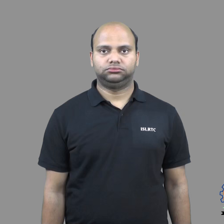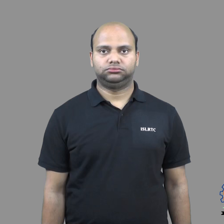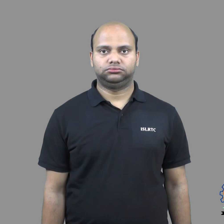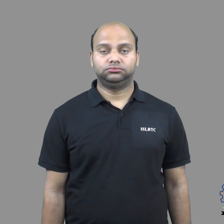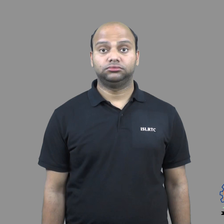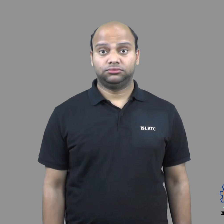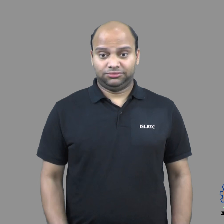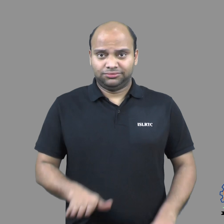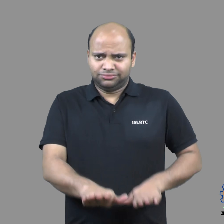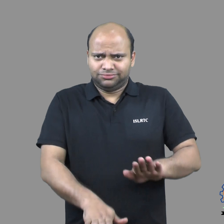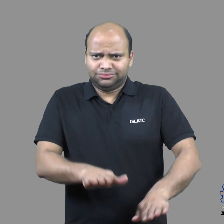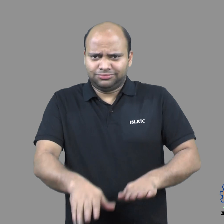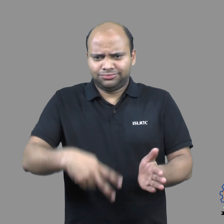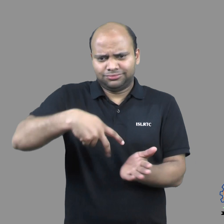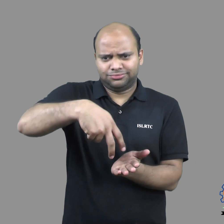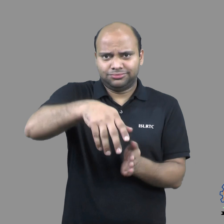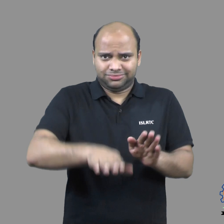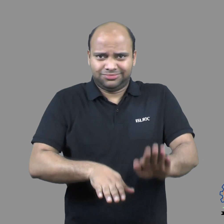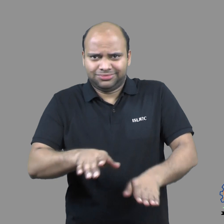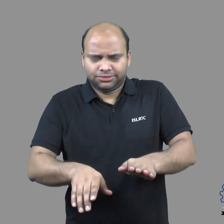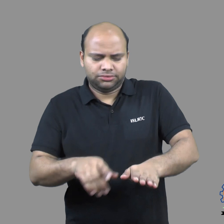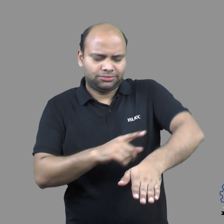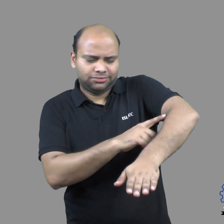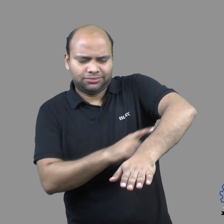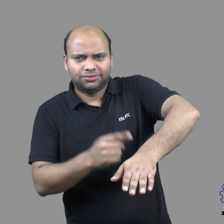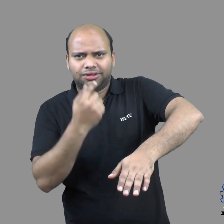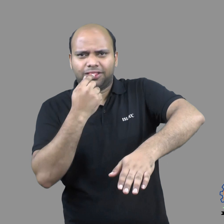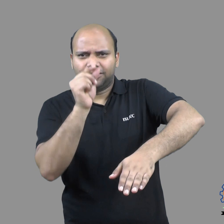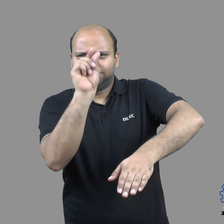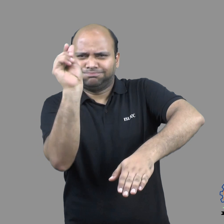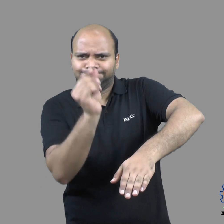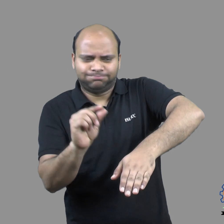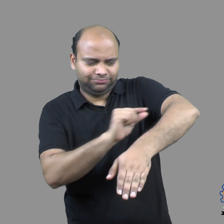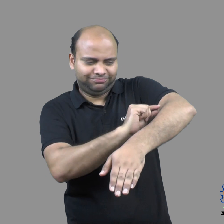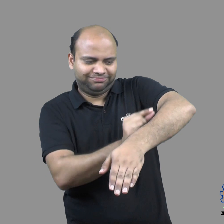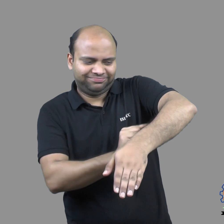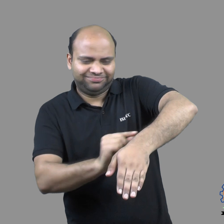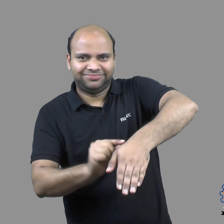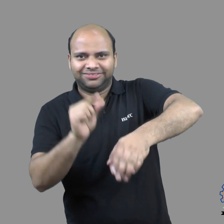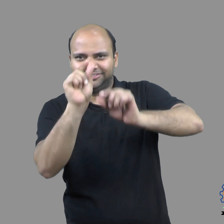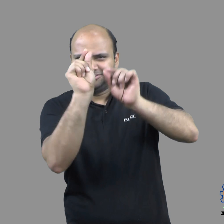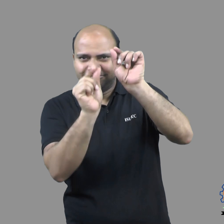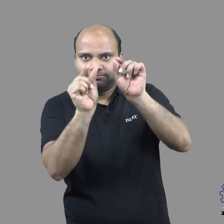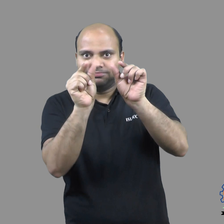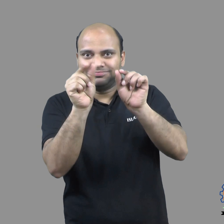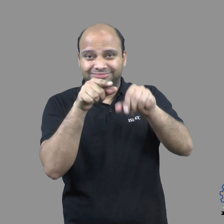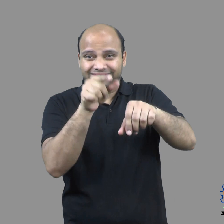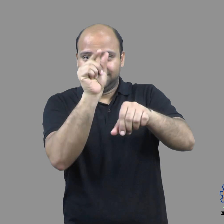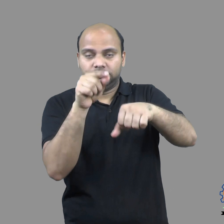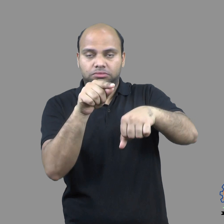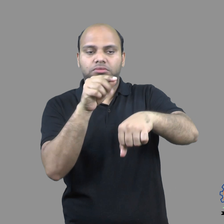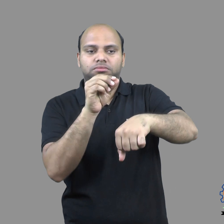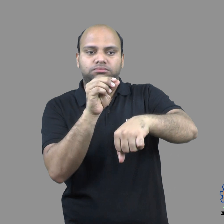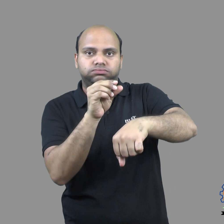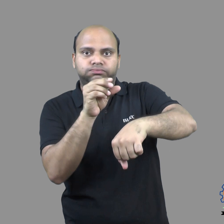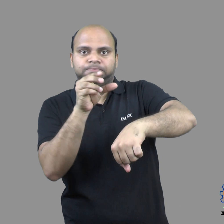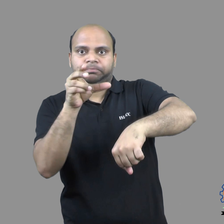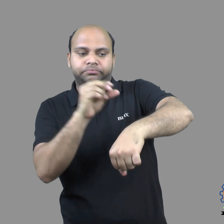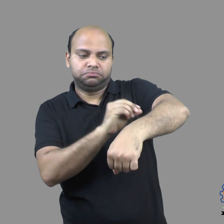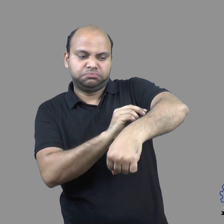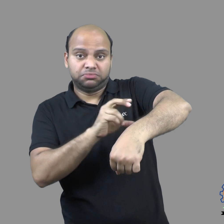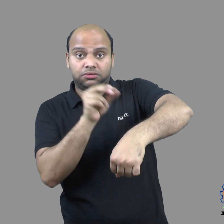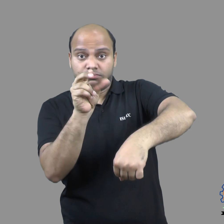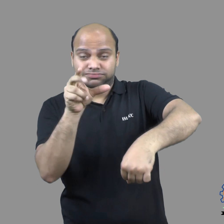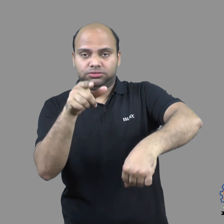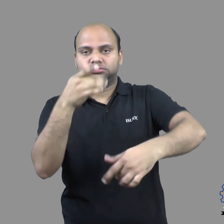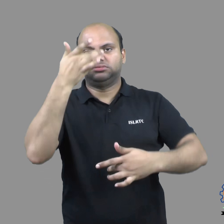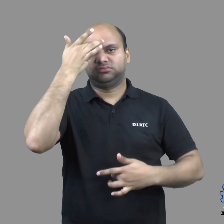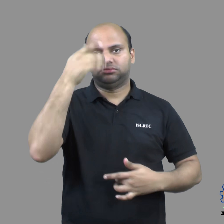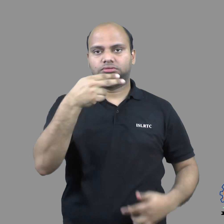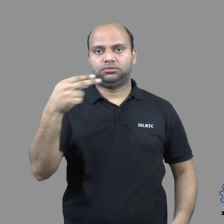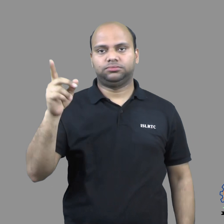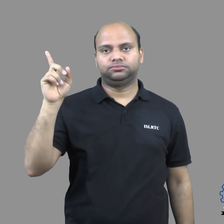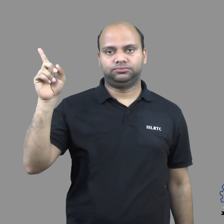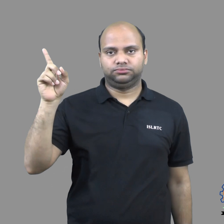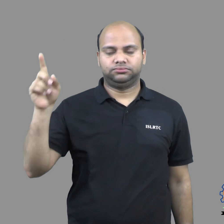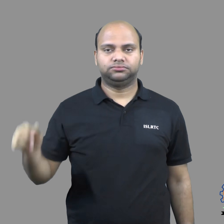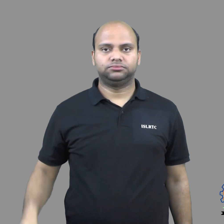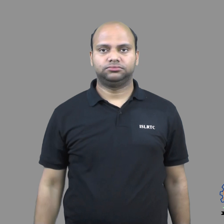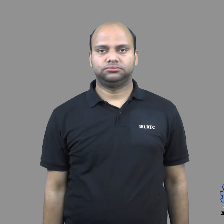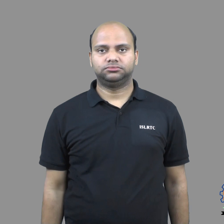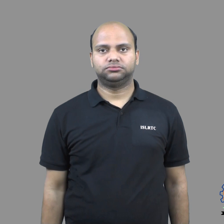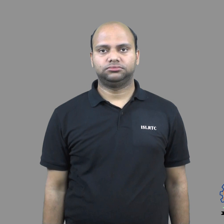Varicose Vein